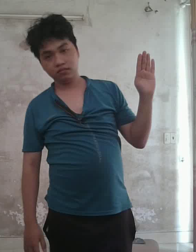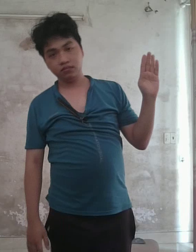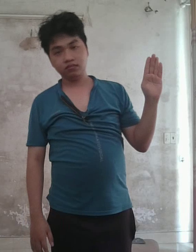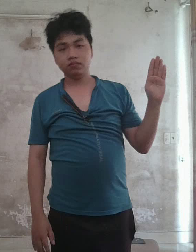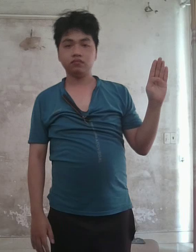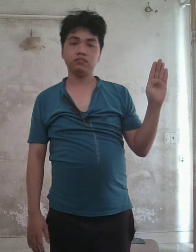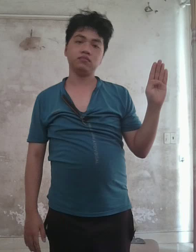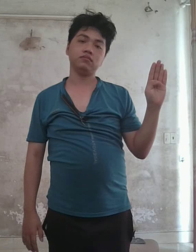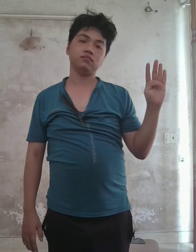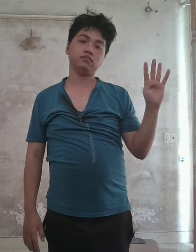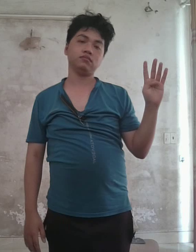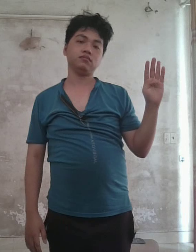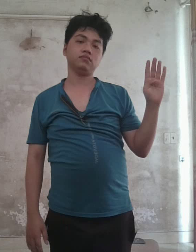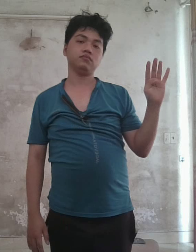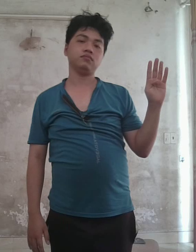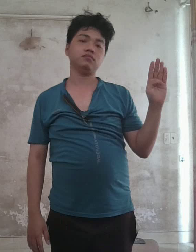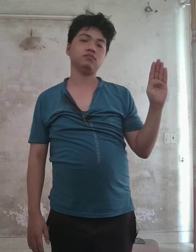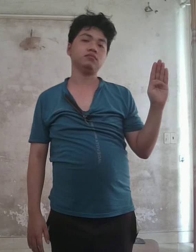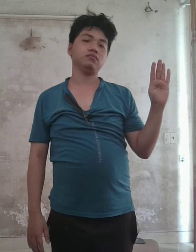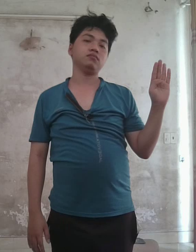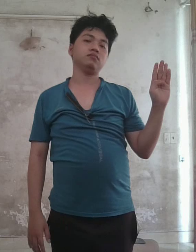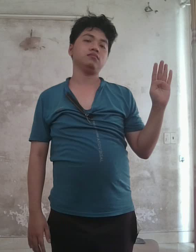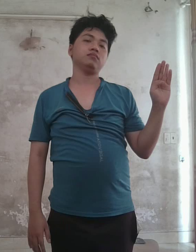b